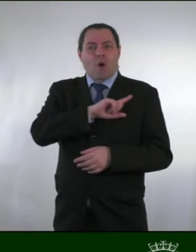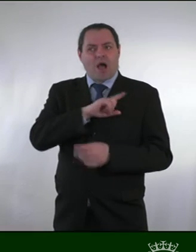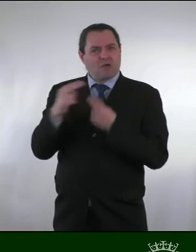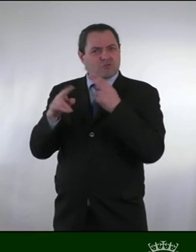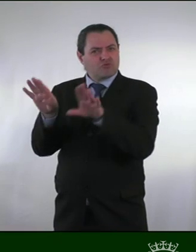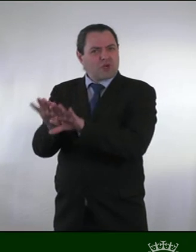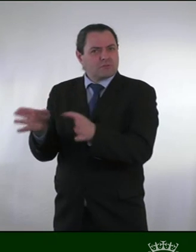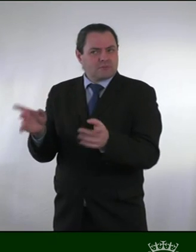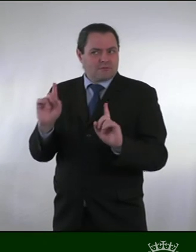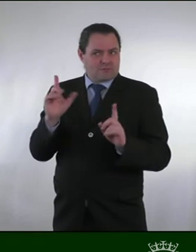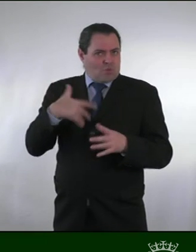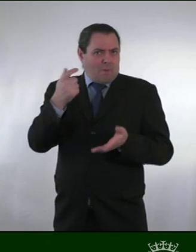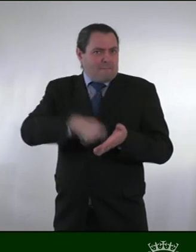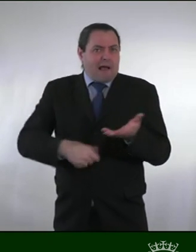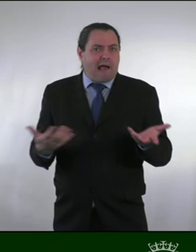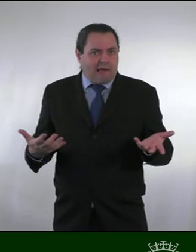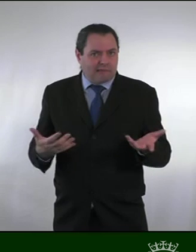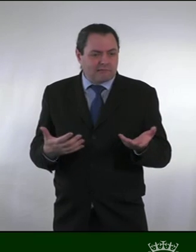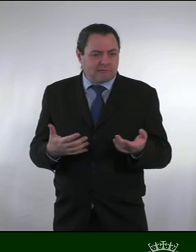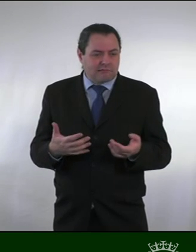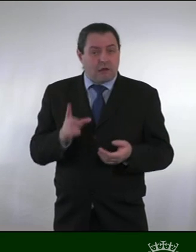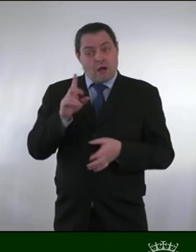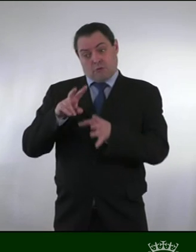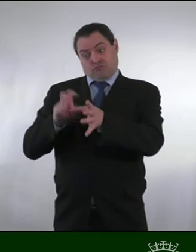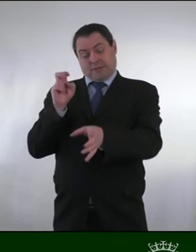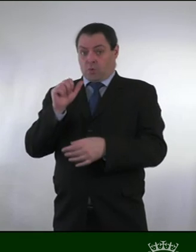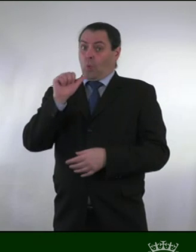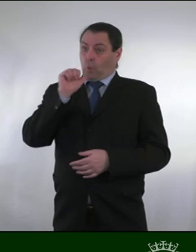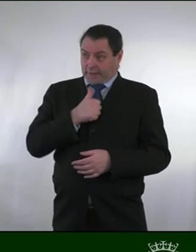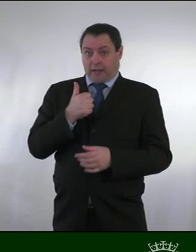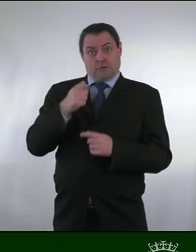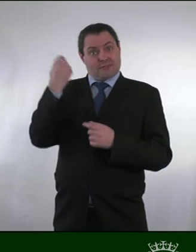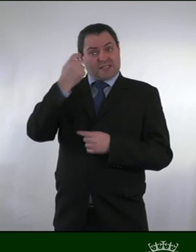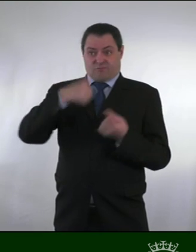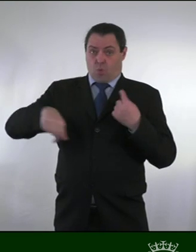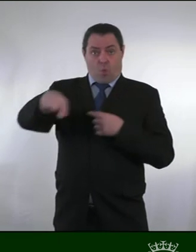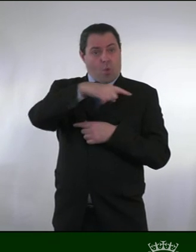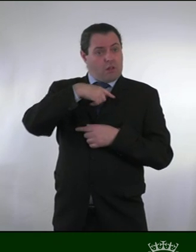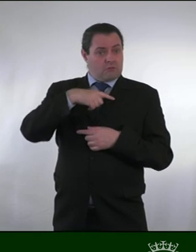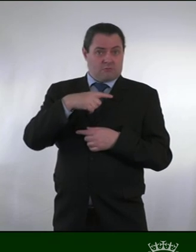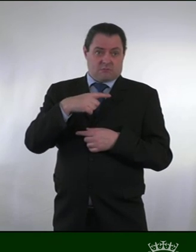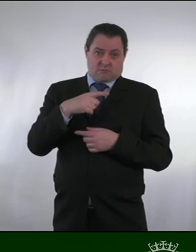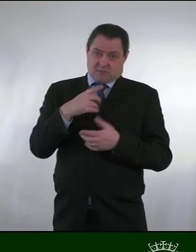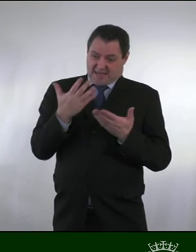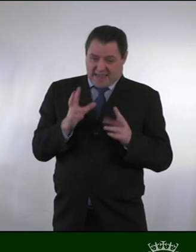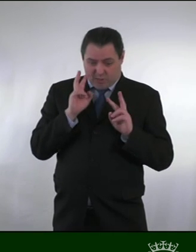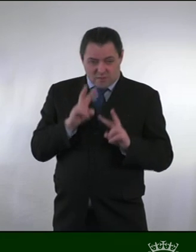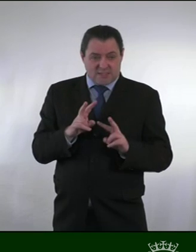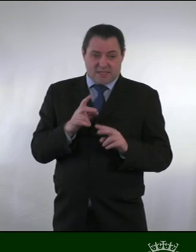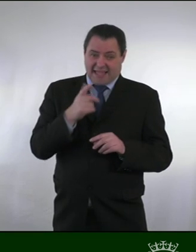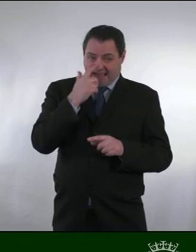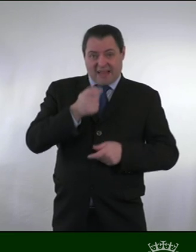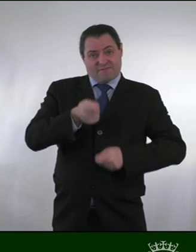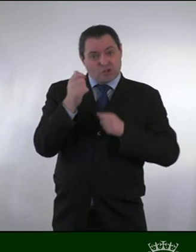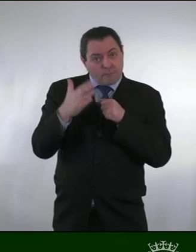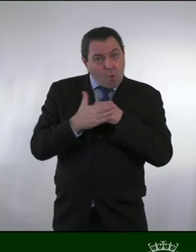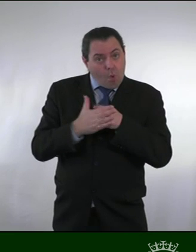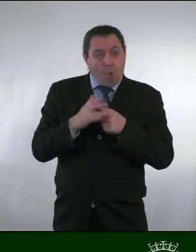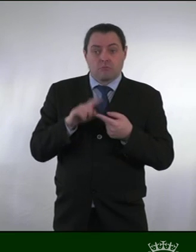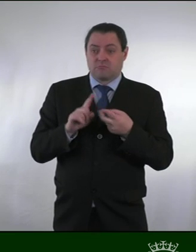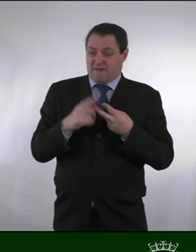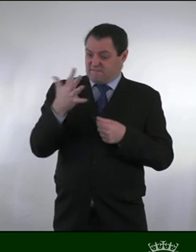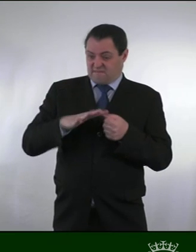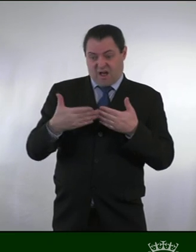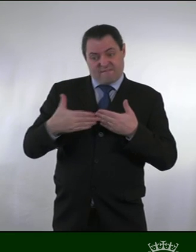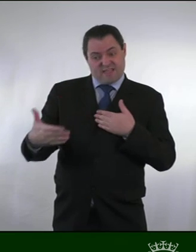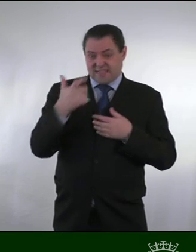But the reality is that Brexit will deliver, and is delivering, a huge uplift in quota already in the next five years.